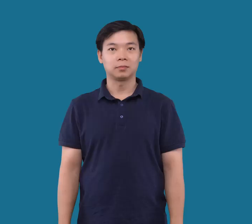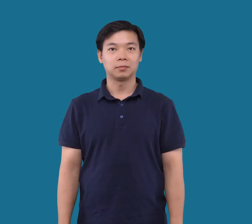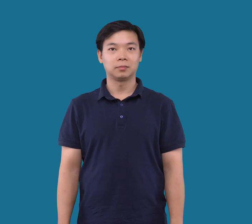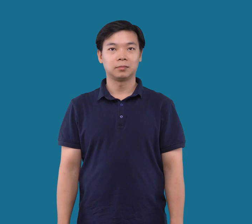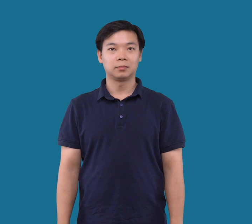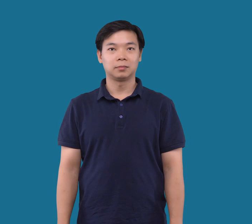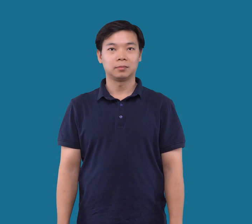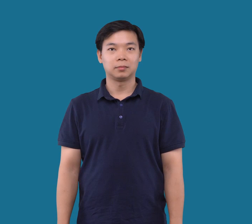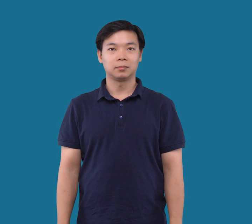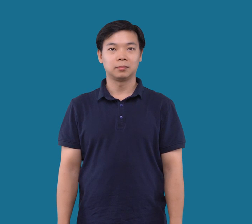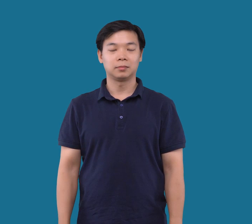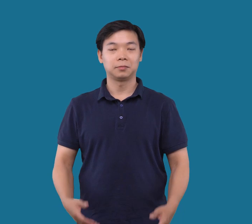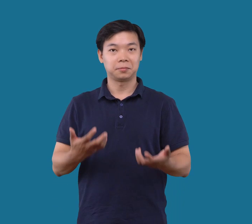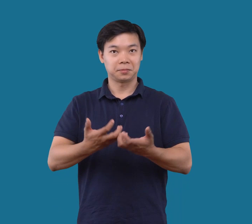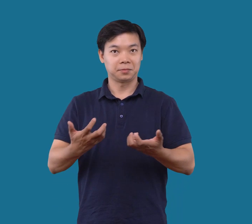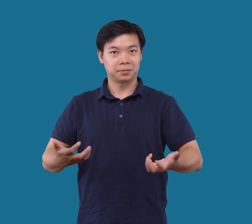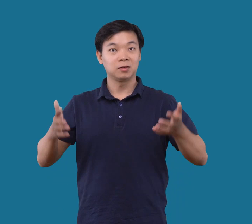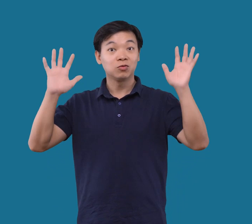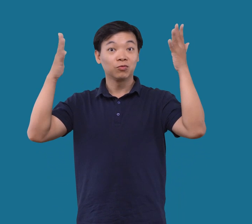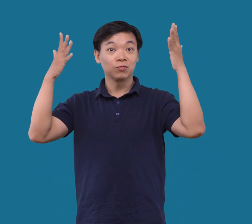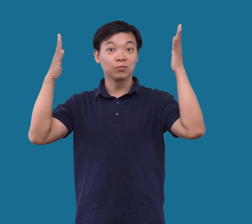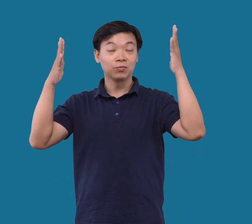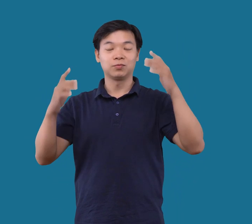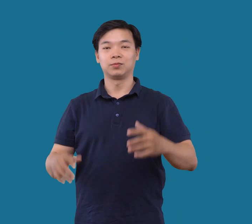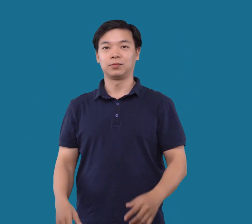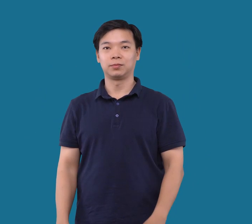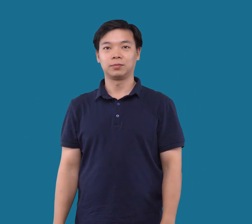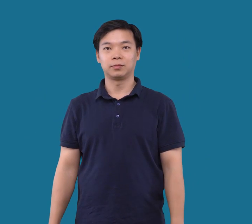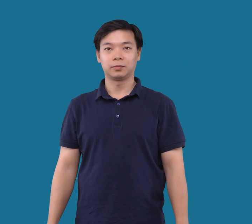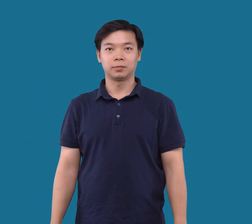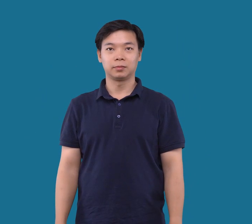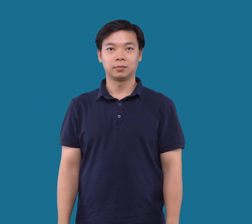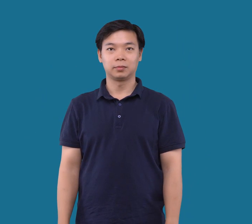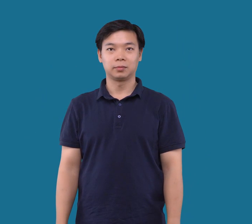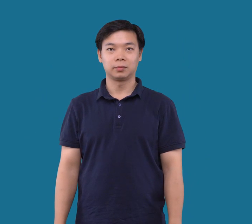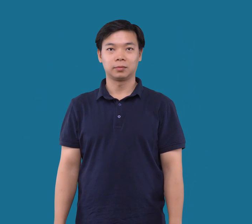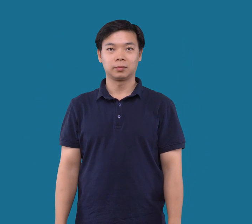đồ chơi